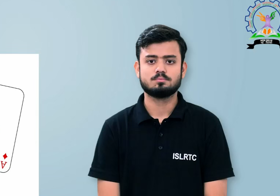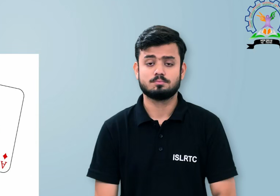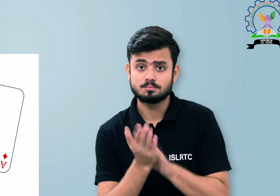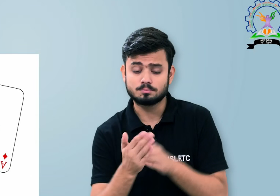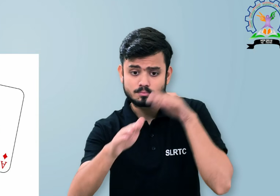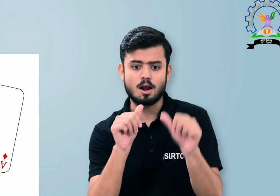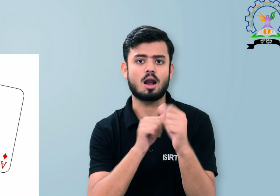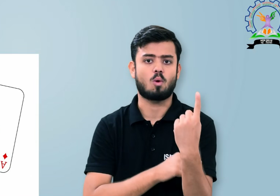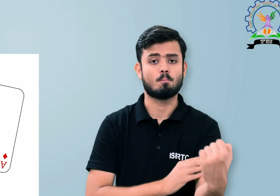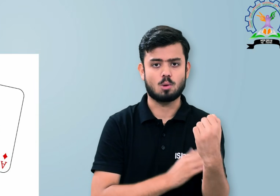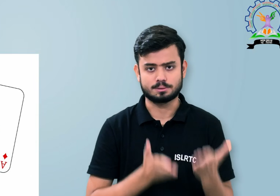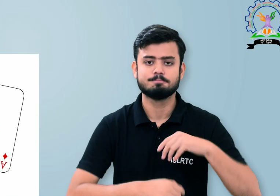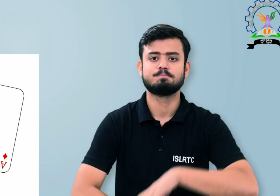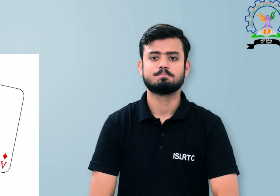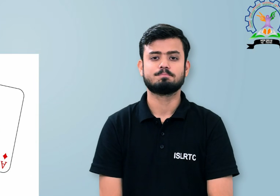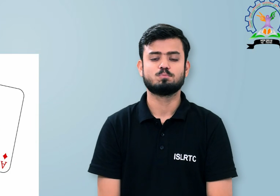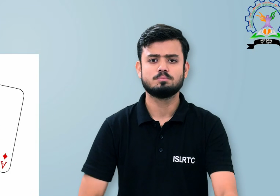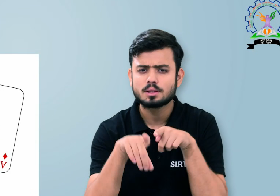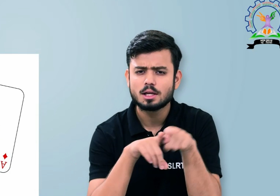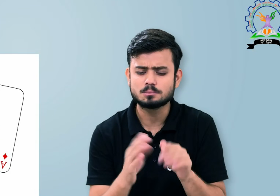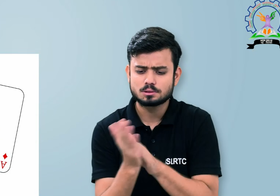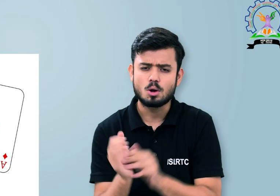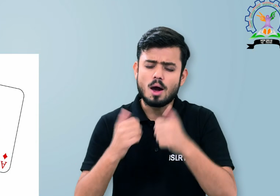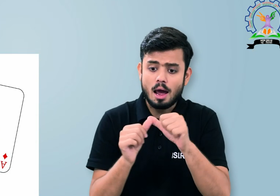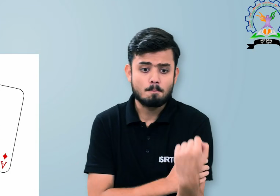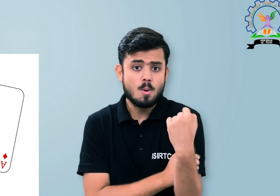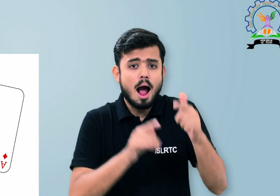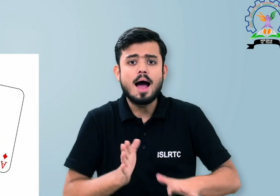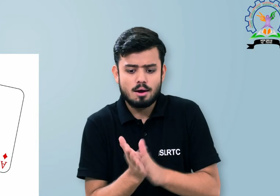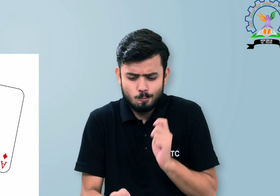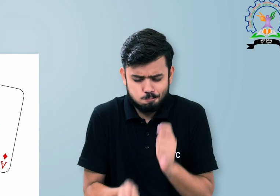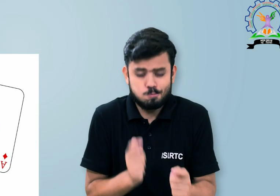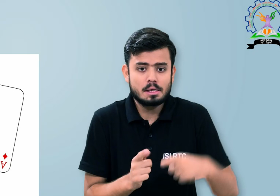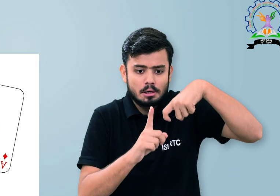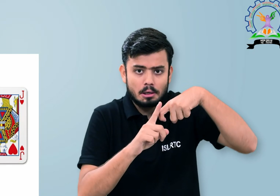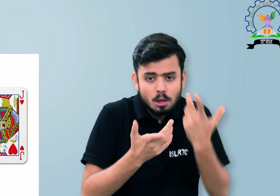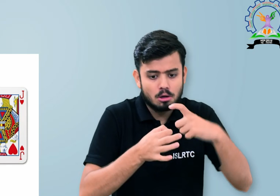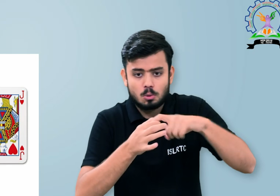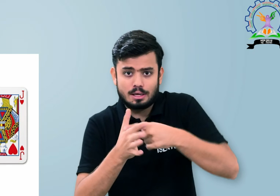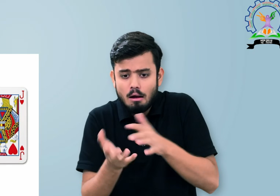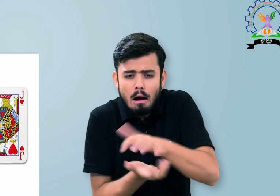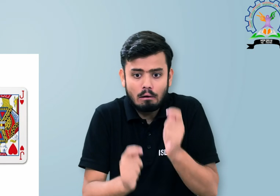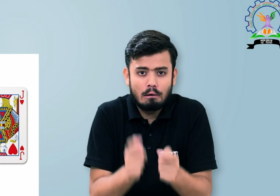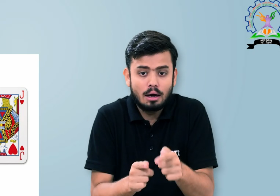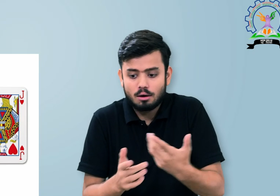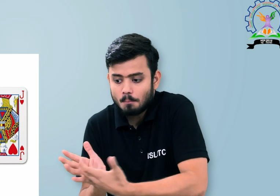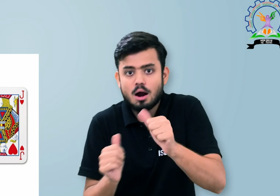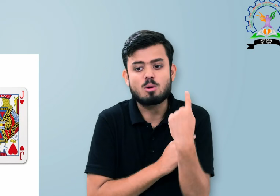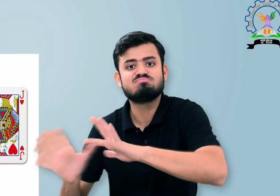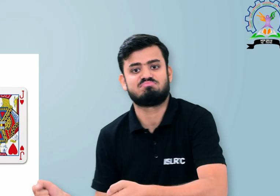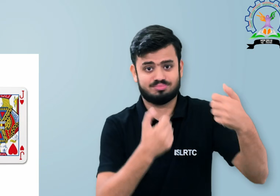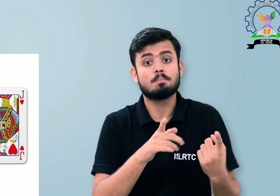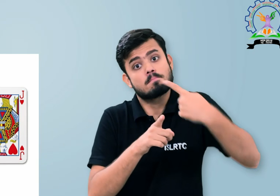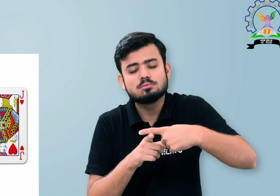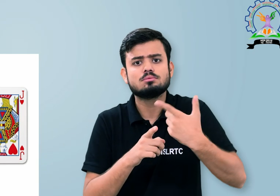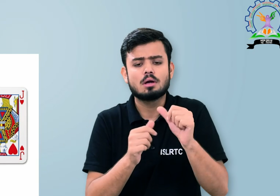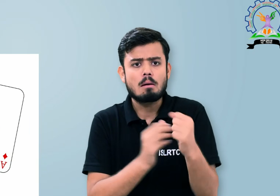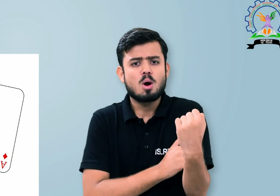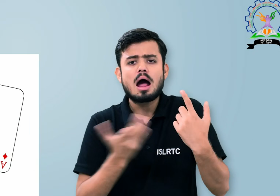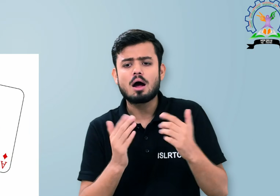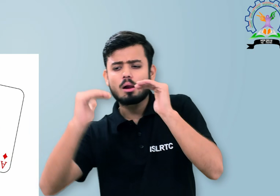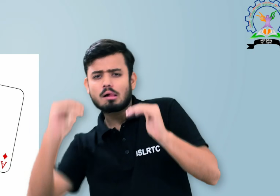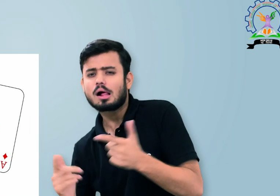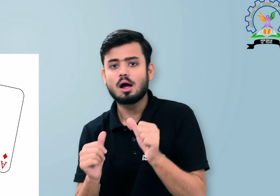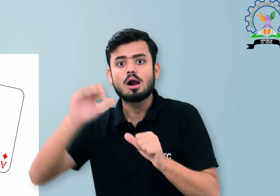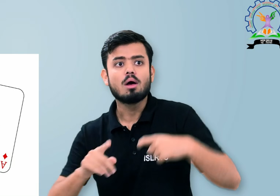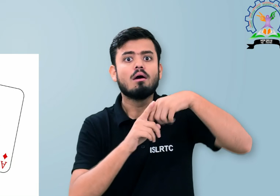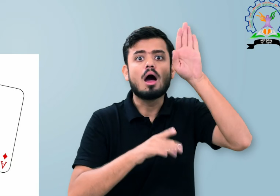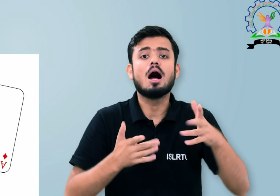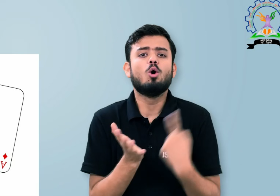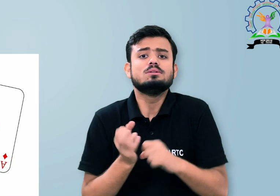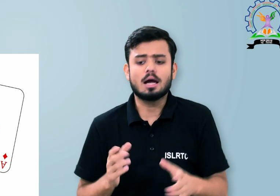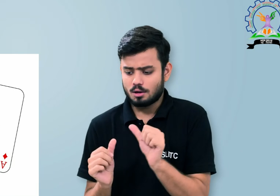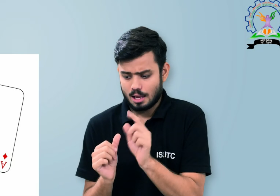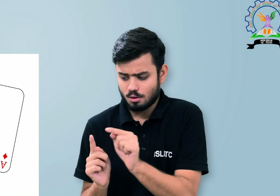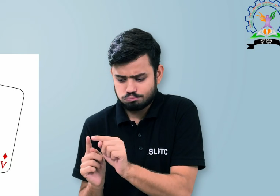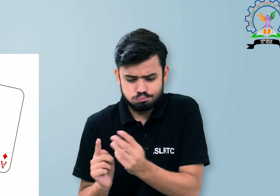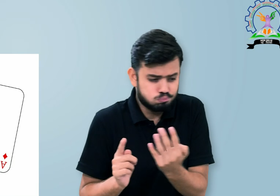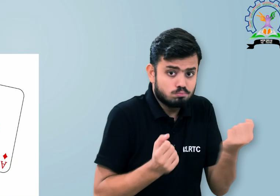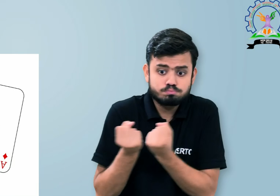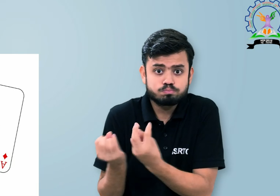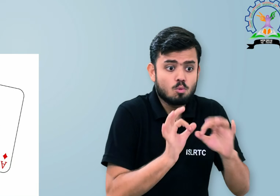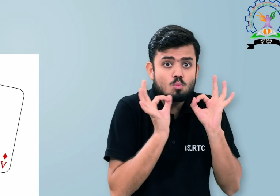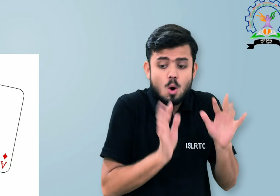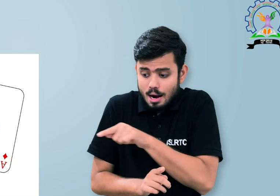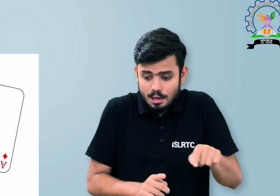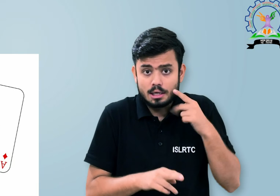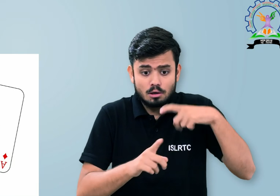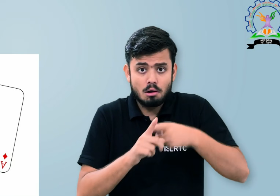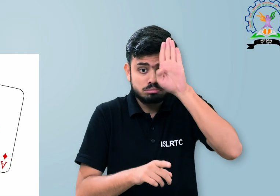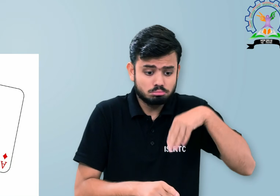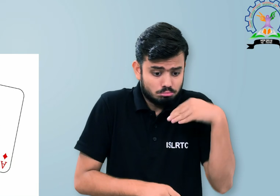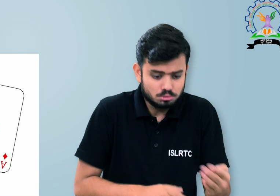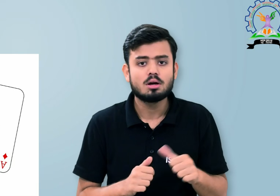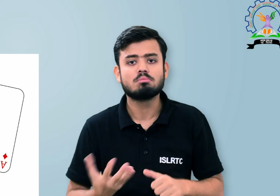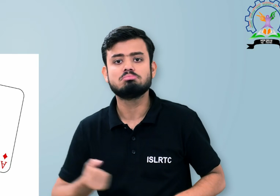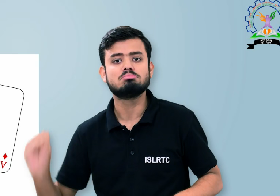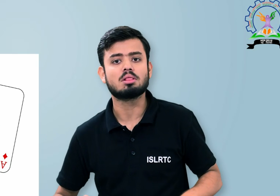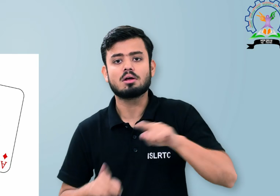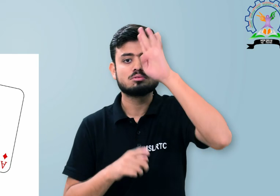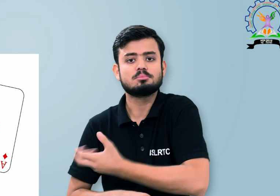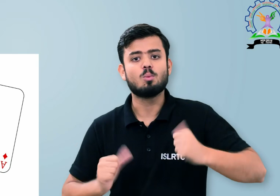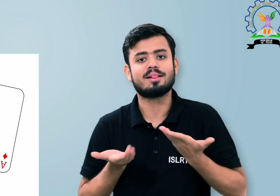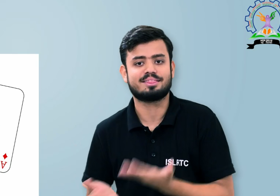Ace Ace is one of the cards in each of the four suits. The Ace is typically the highest-ranking card in a suit, outranking the King, Queen, and Jack. In some games, the Ace can also be the lowest card, ranking below the 2. Its value can vary depending on the specific rules of the game being played.